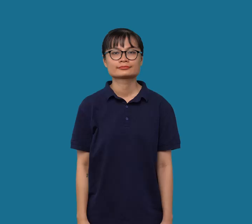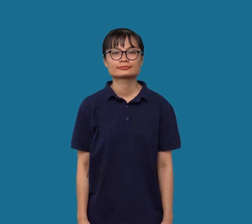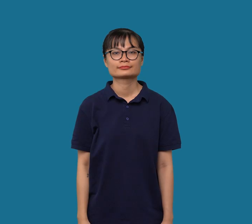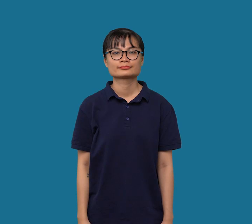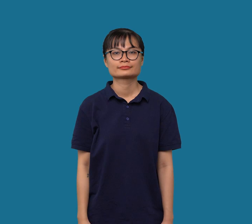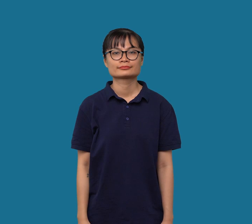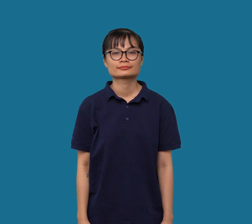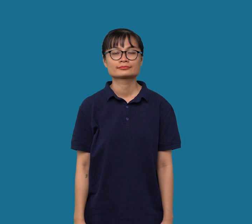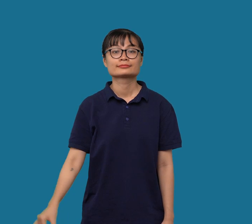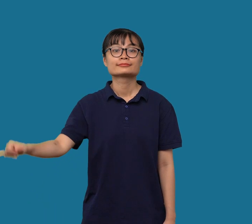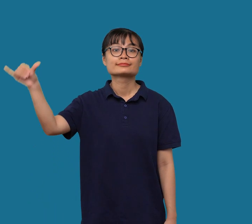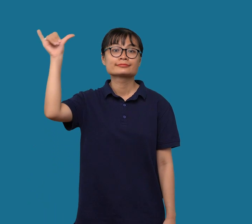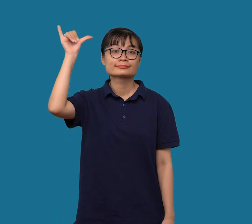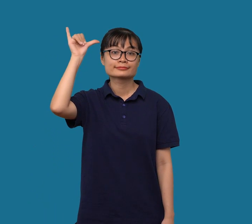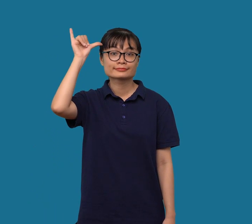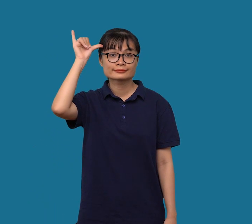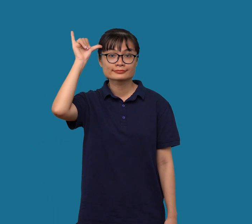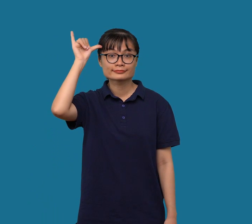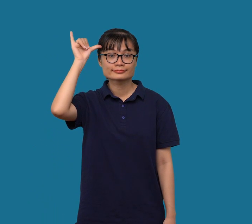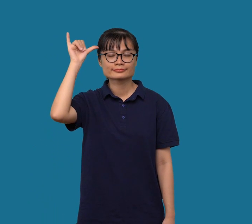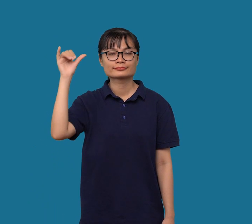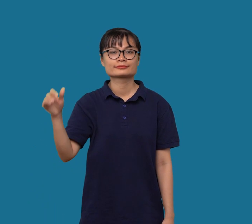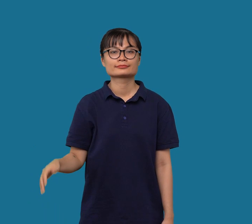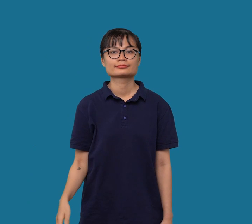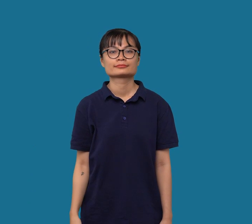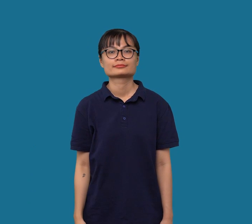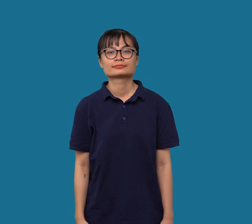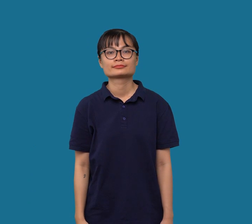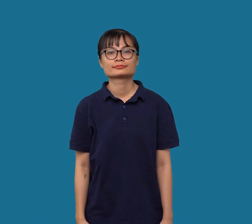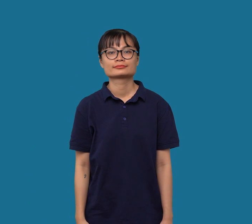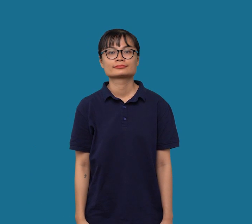ý nghĩa